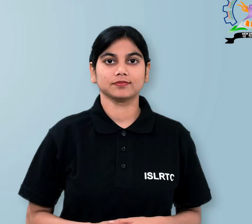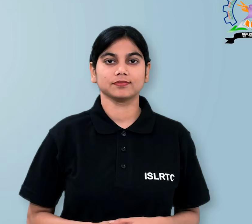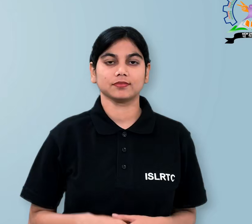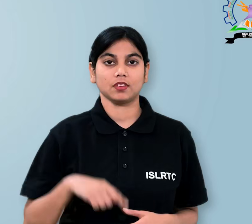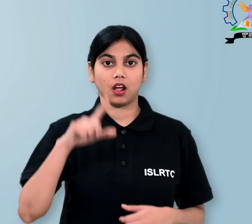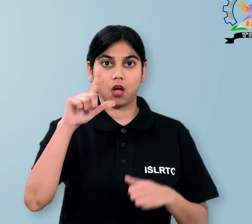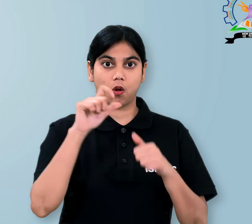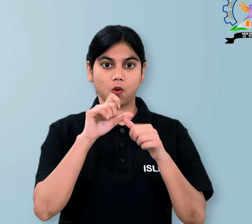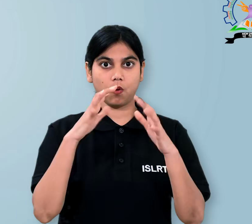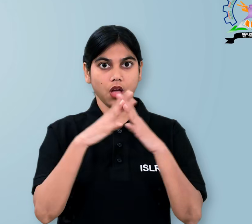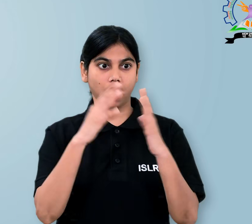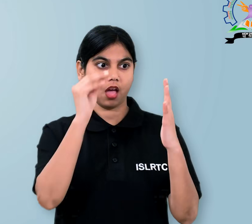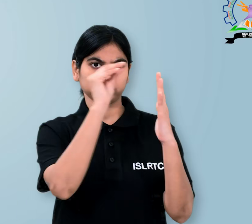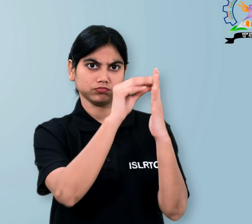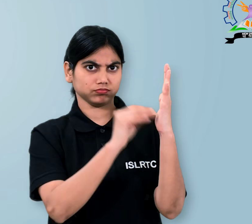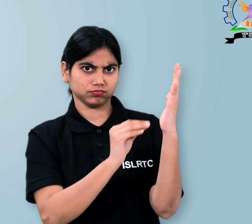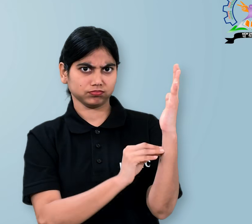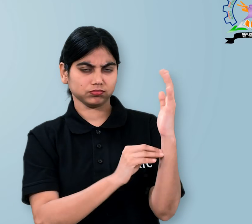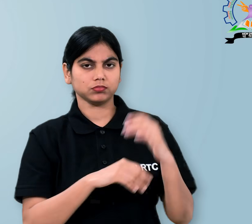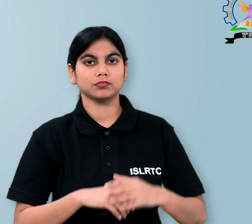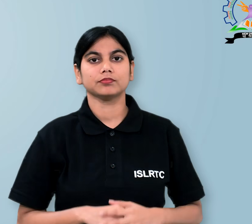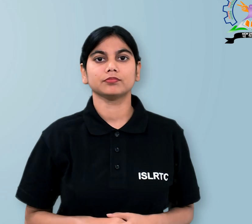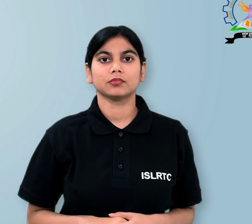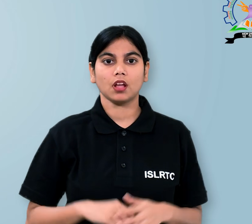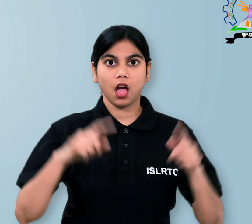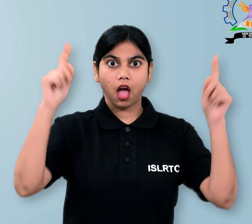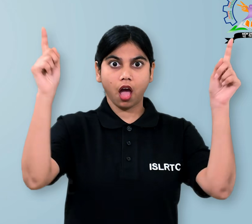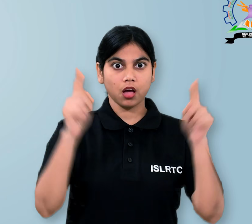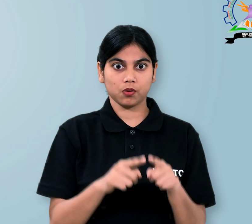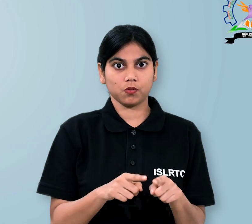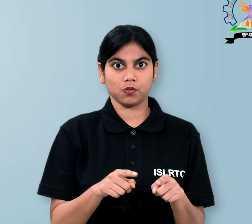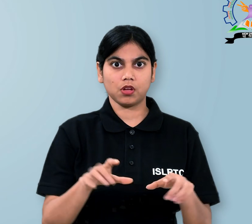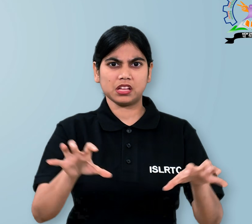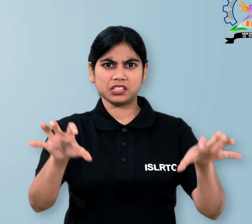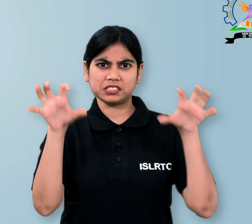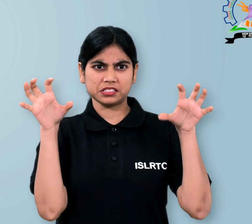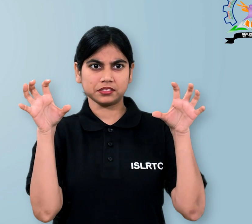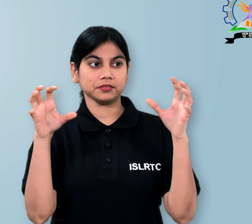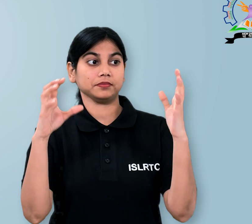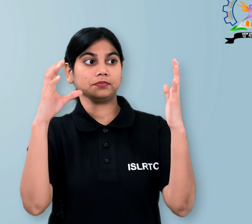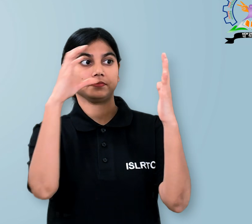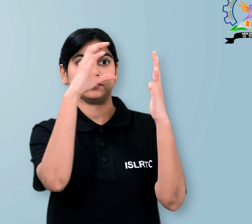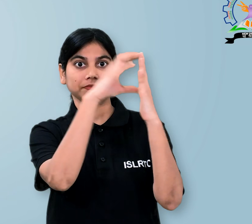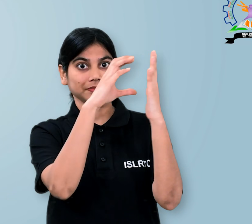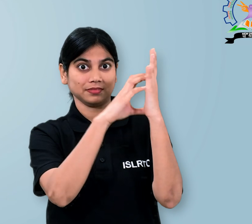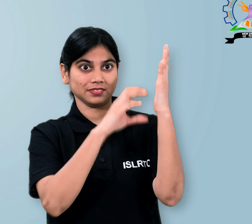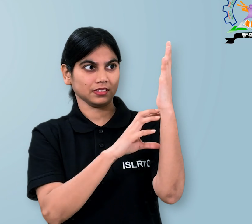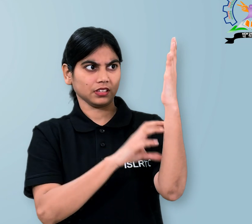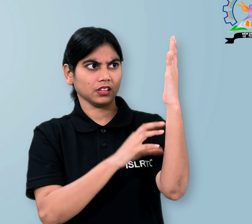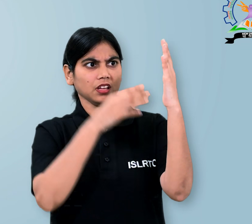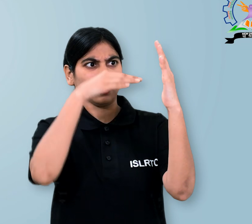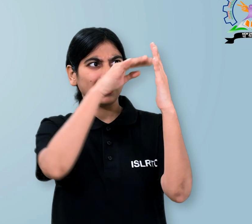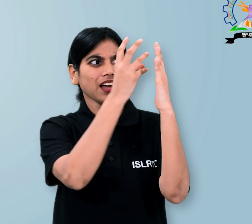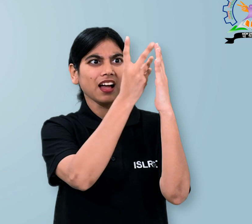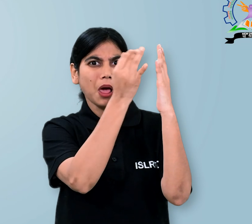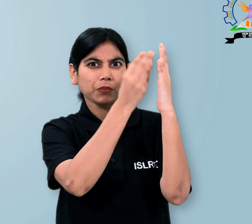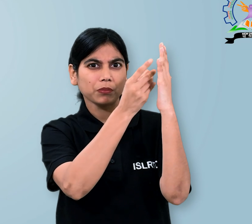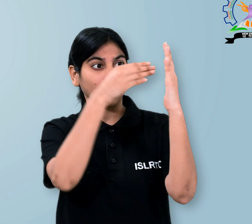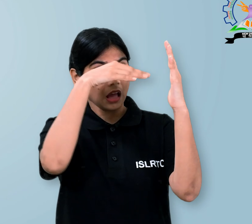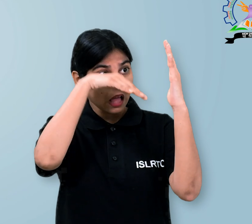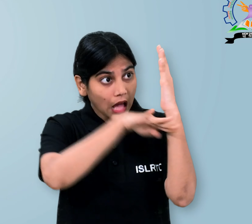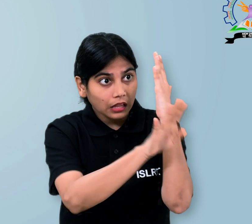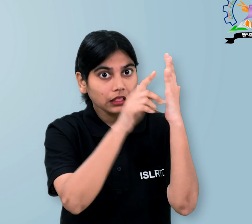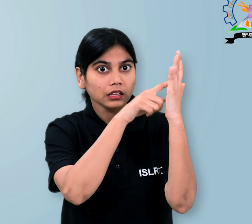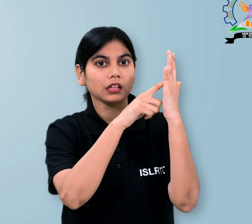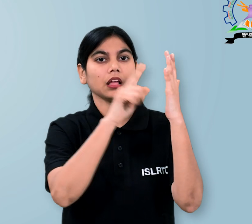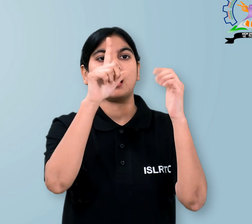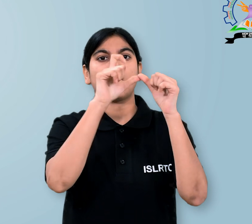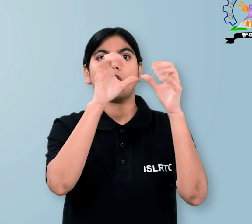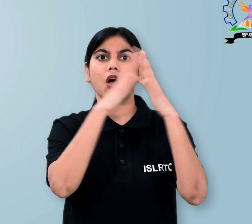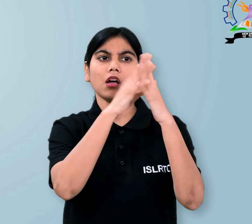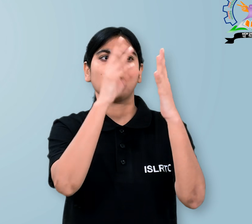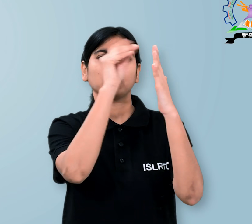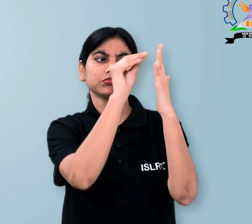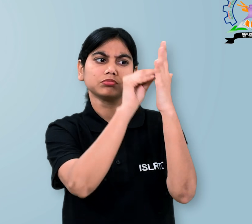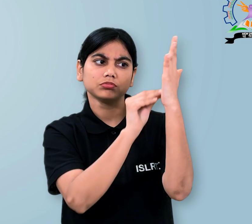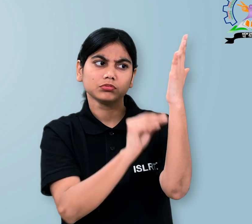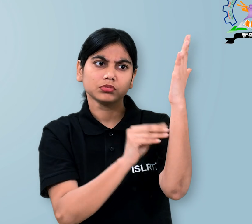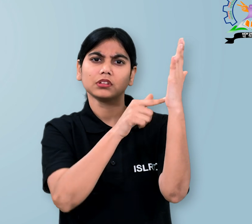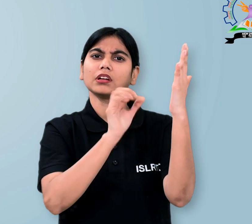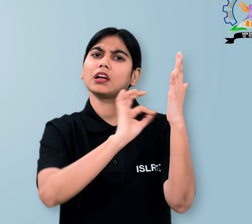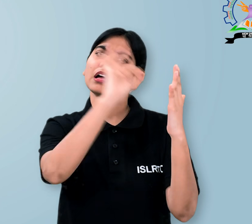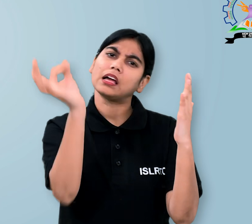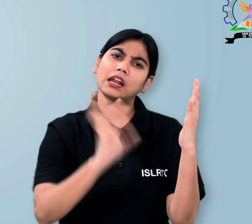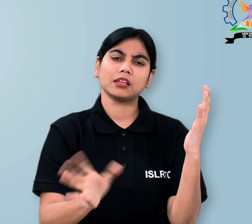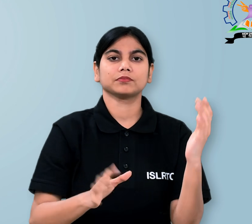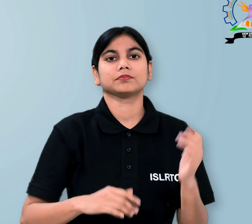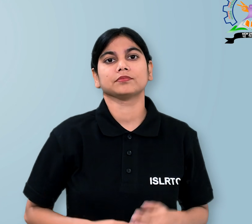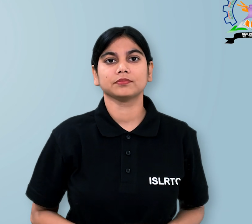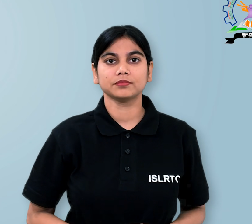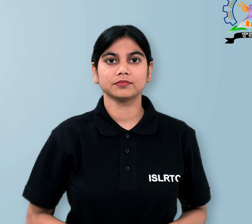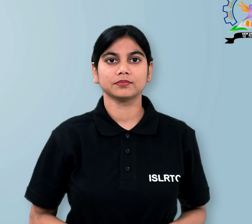Section (Law) A section refers to a particular provision or subdivision that are numbered within an article or any legal document.